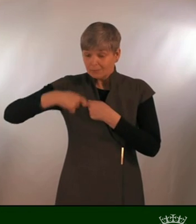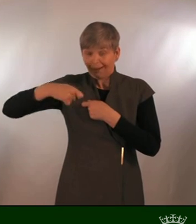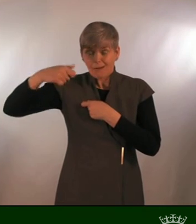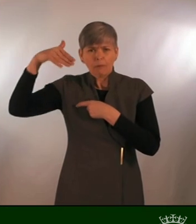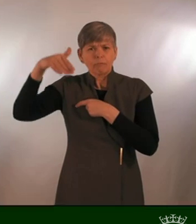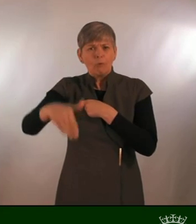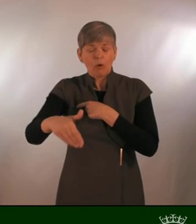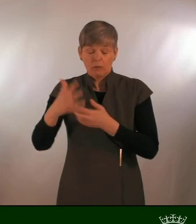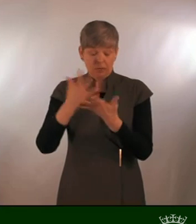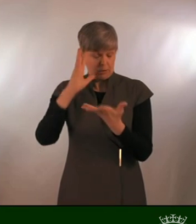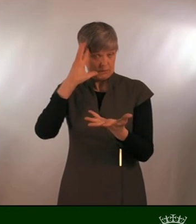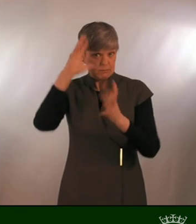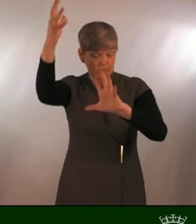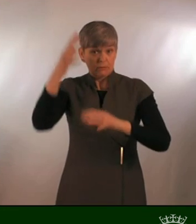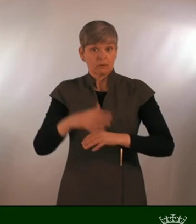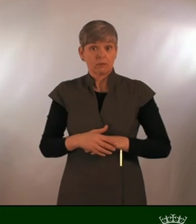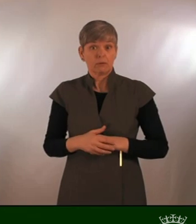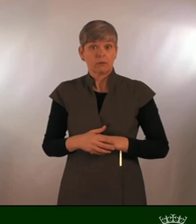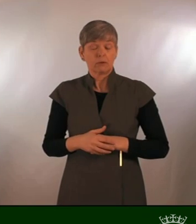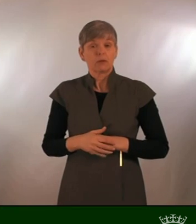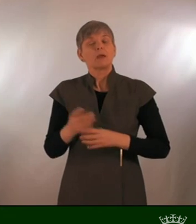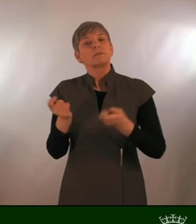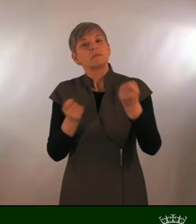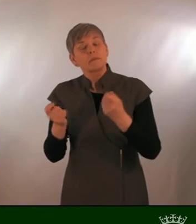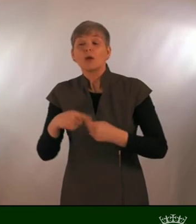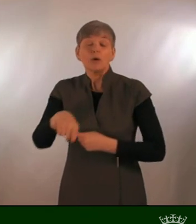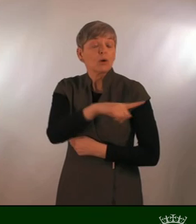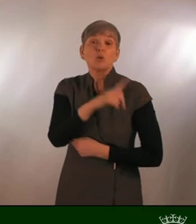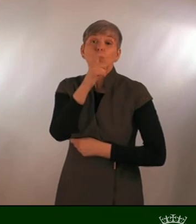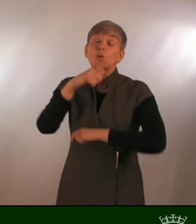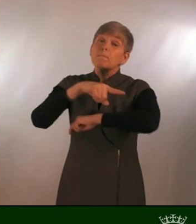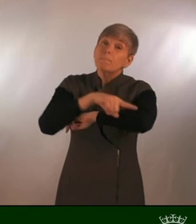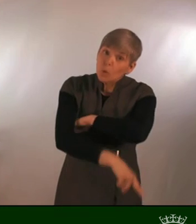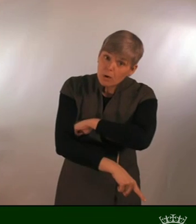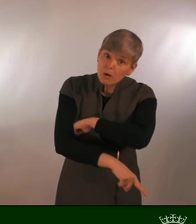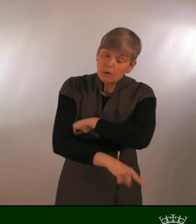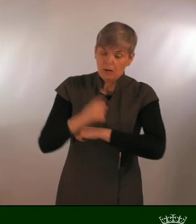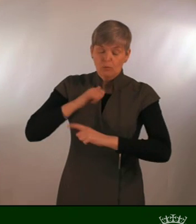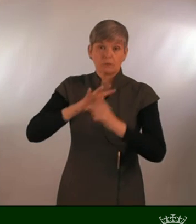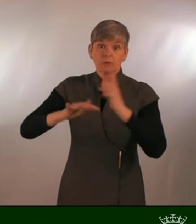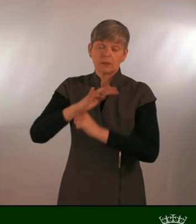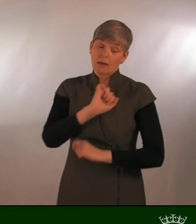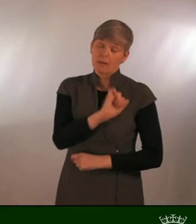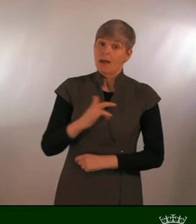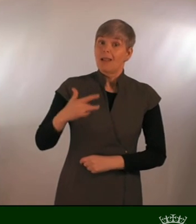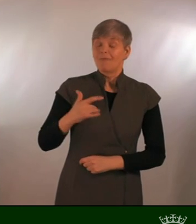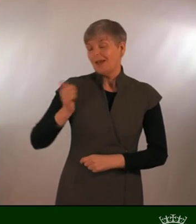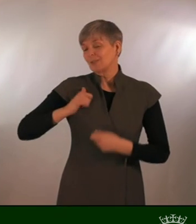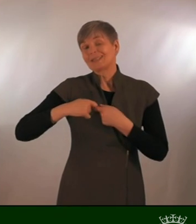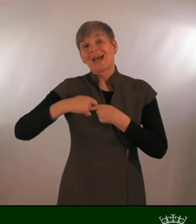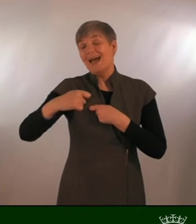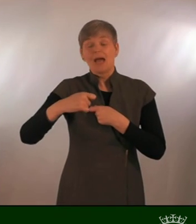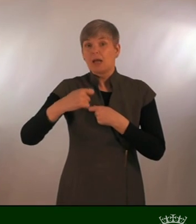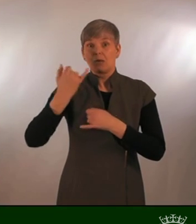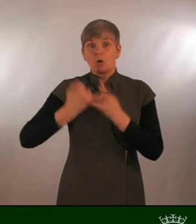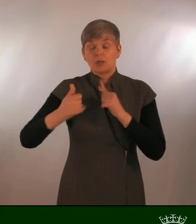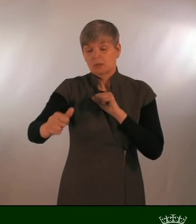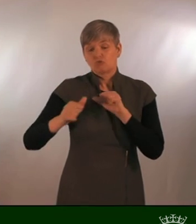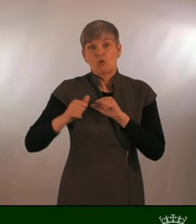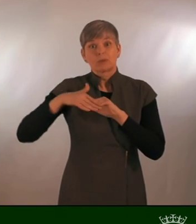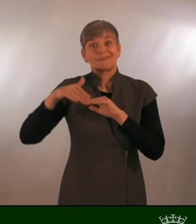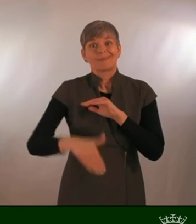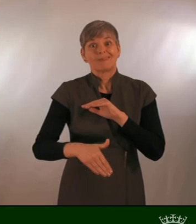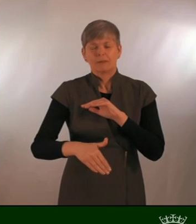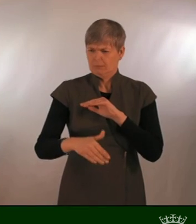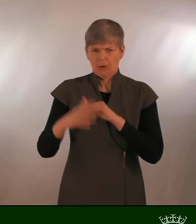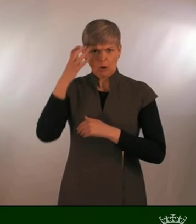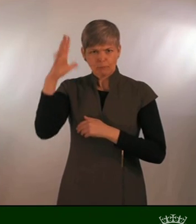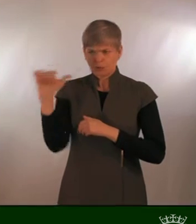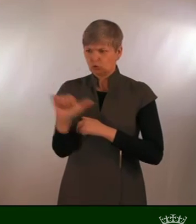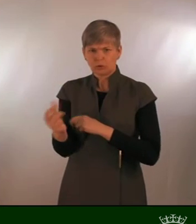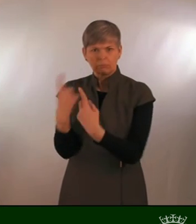For the poorest people in our society, life expectancy is falling, and the Government should have an answer to that.